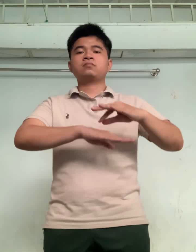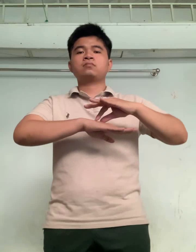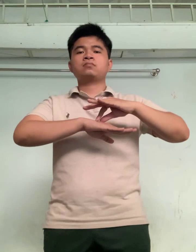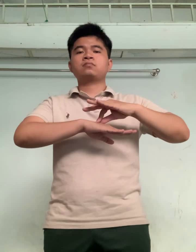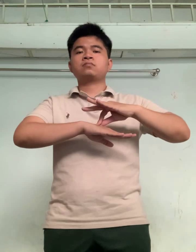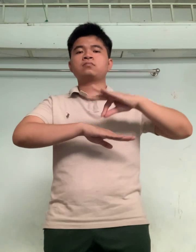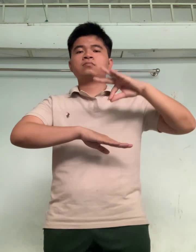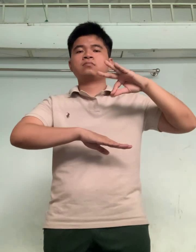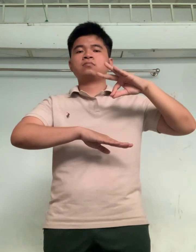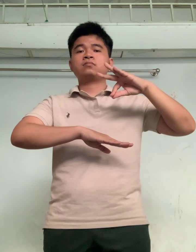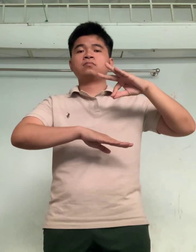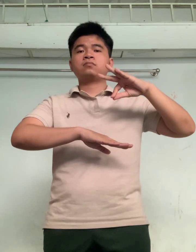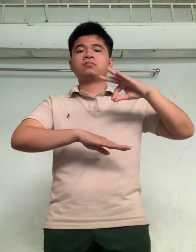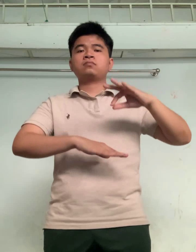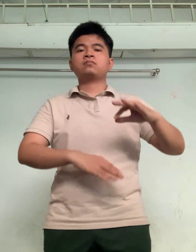tuan